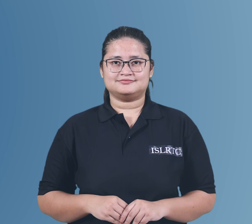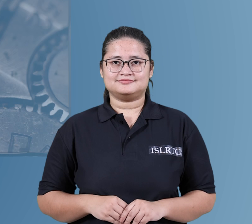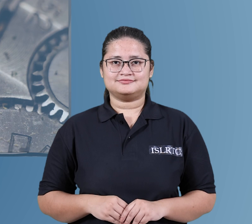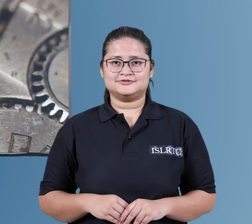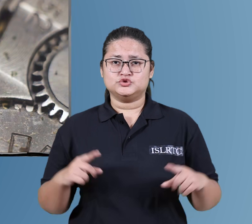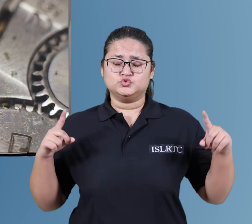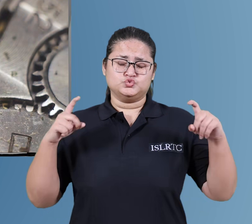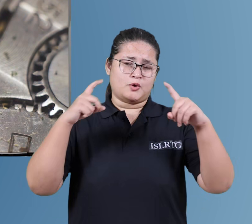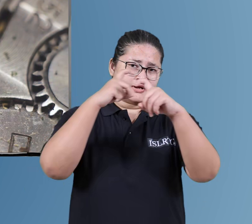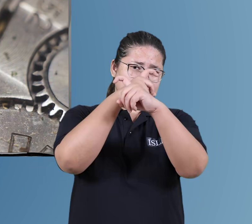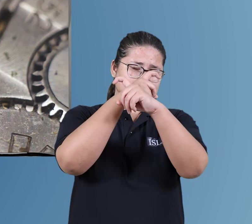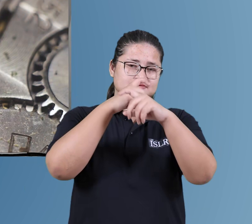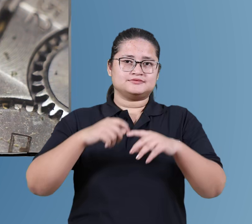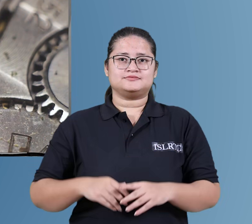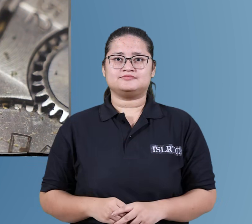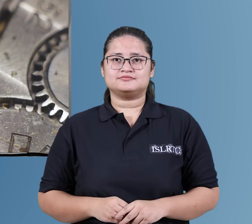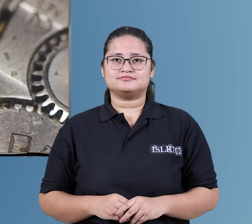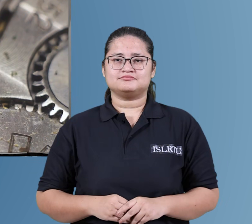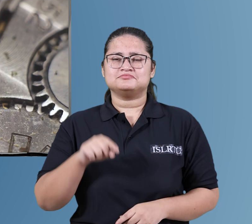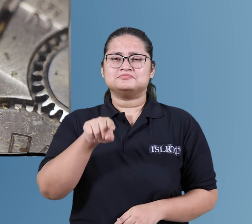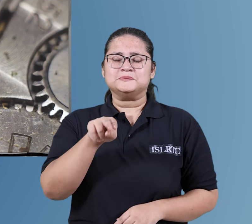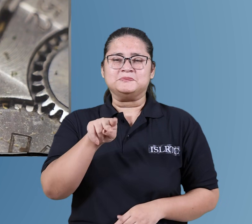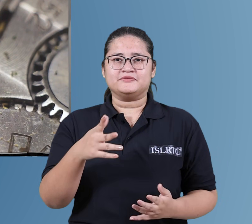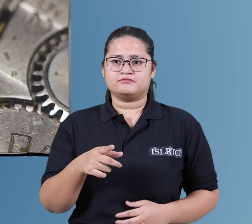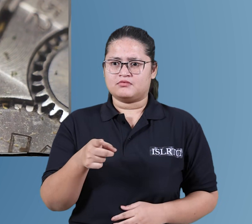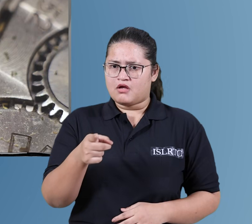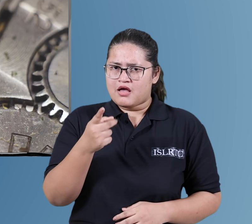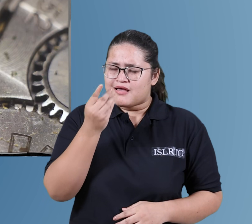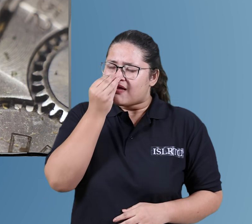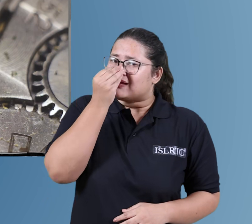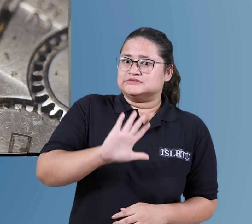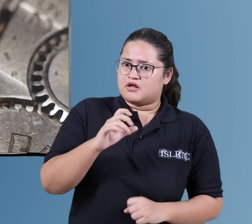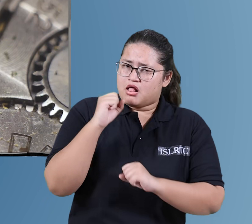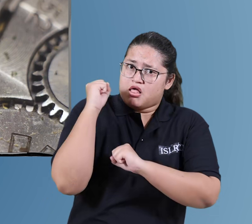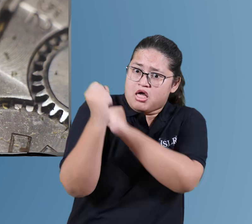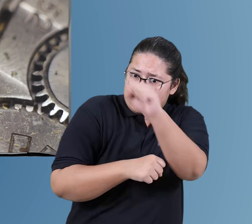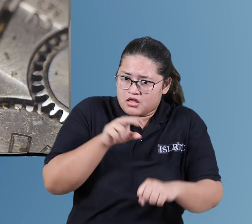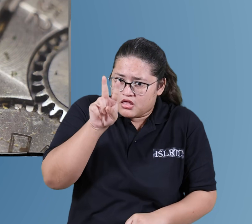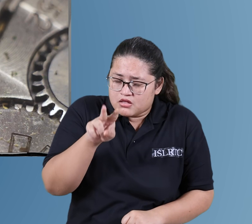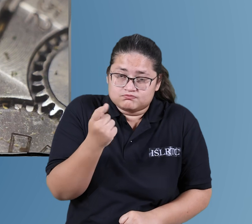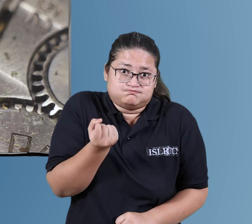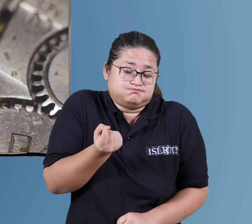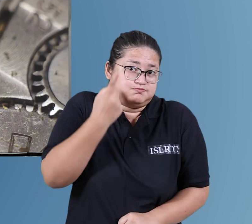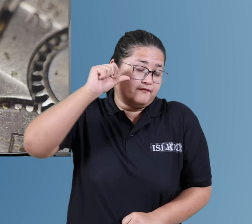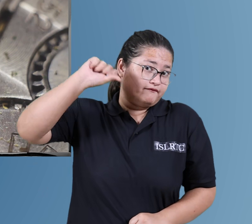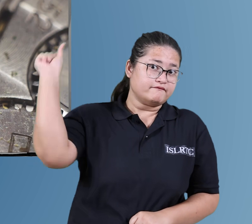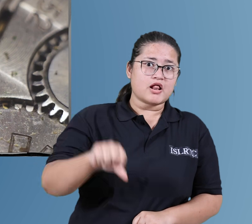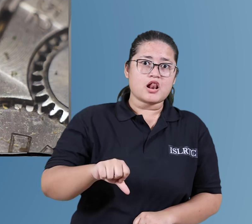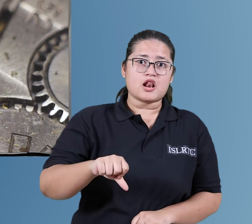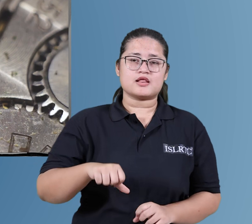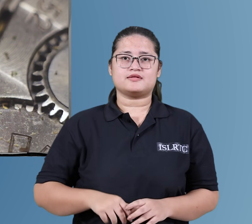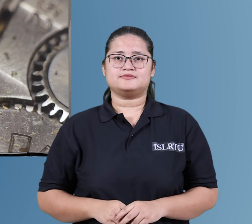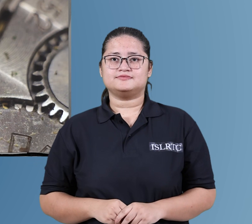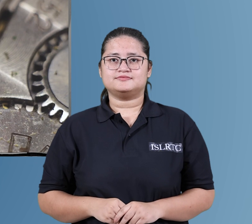Complex The term complex means something very difficult and not easy to understand.